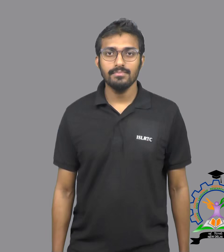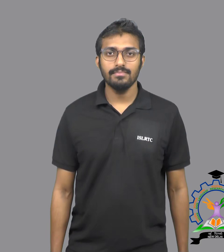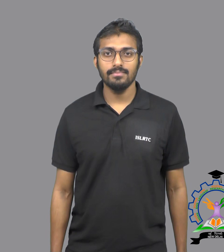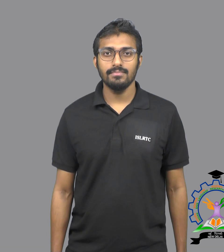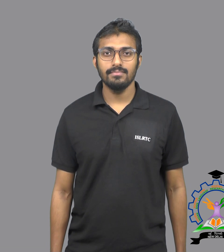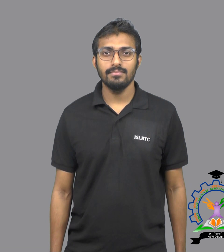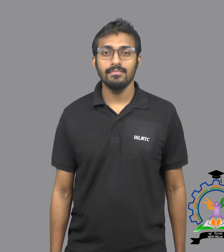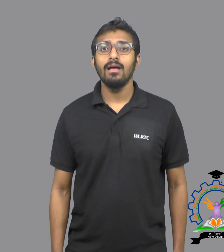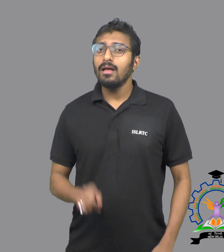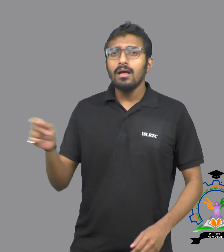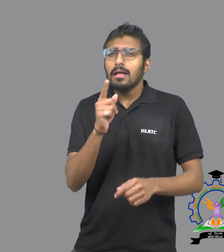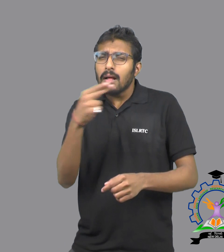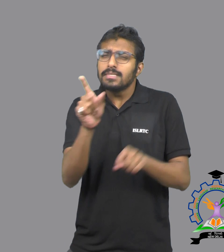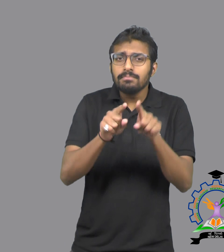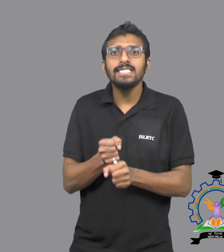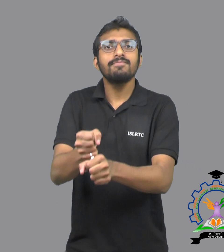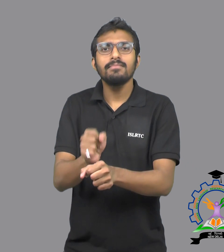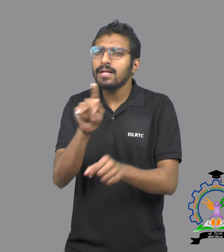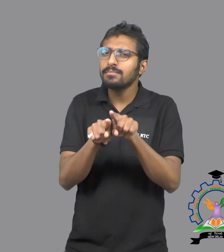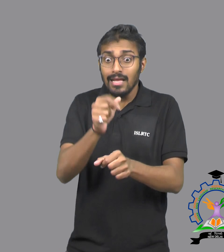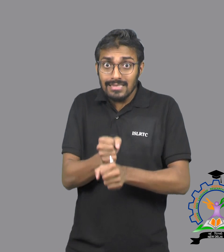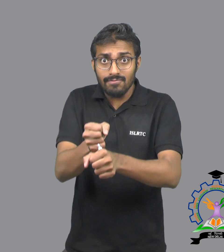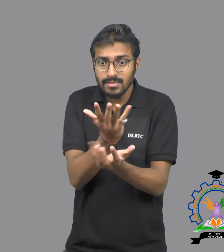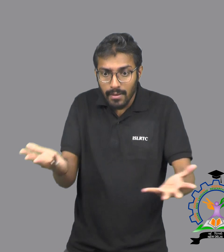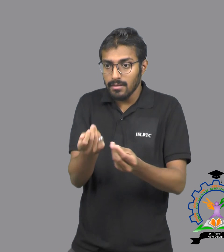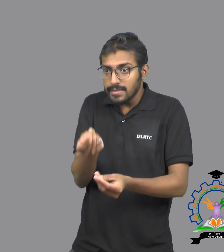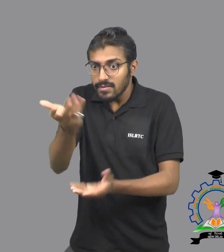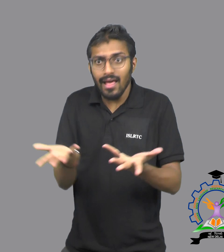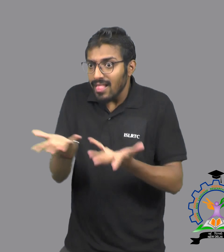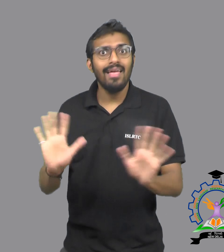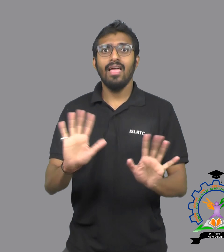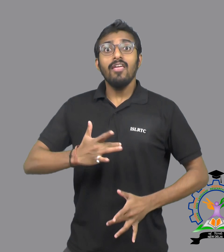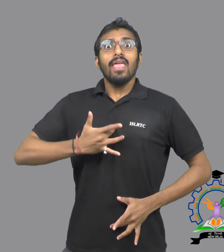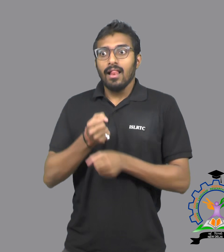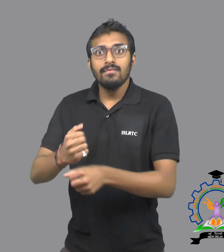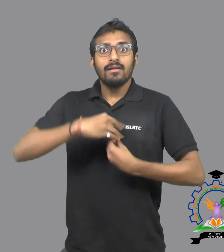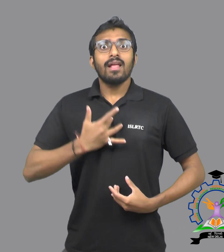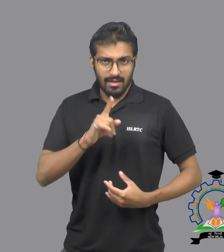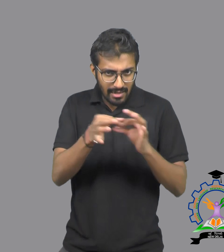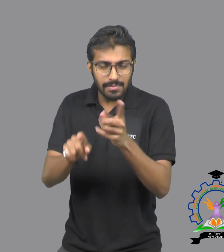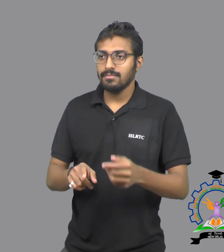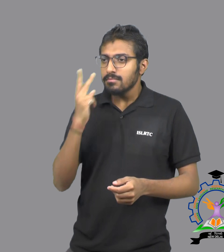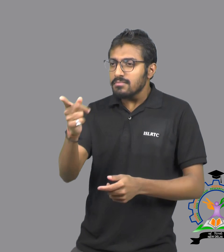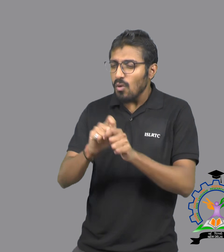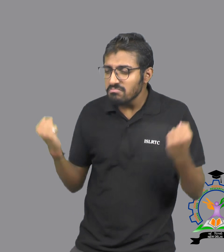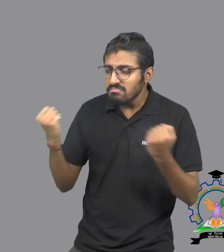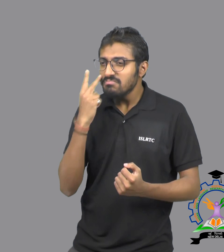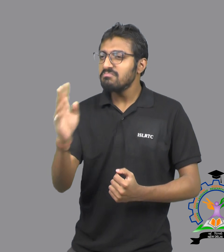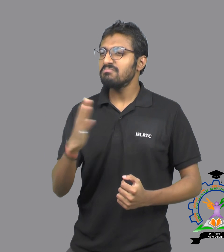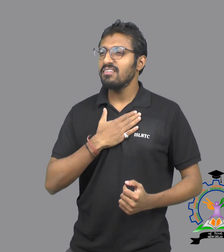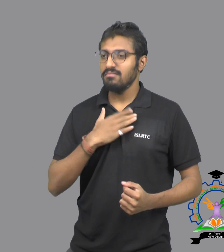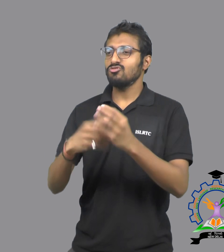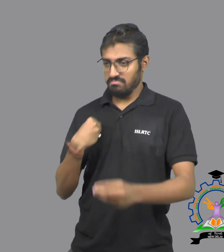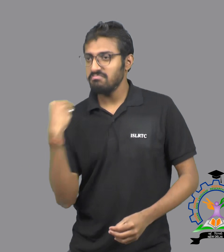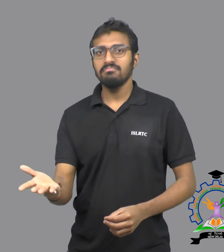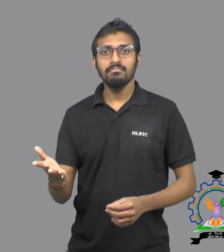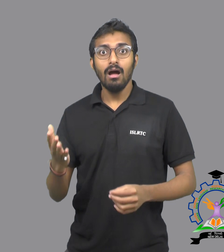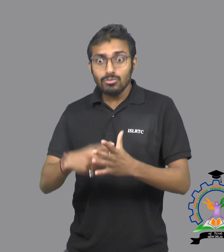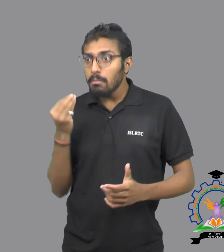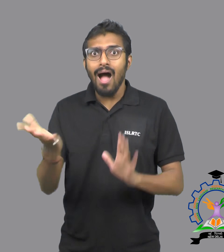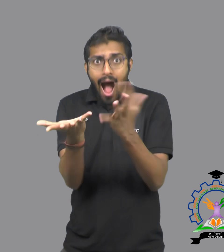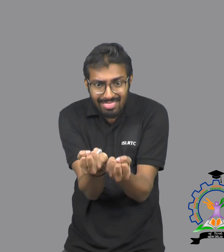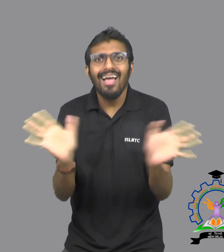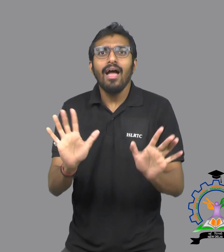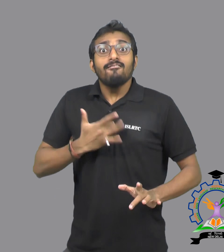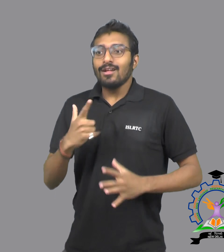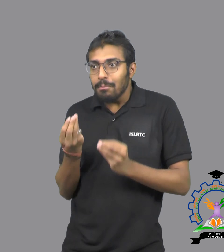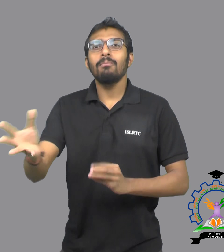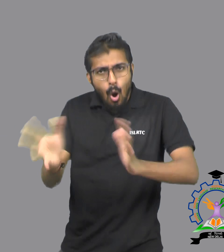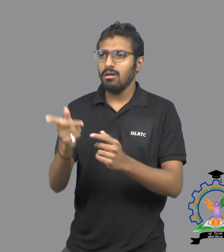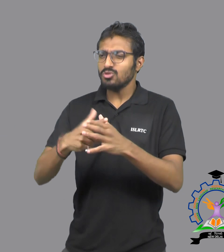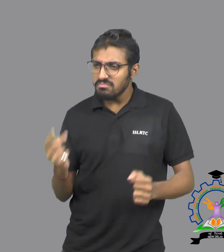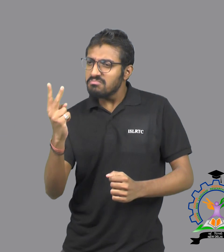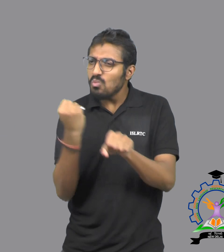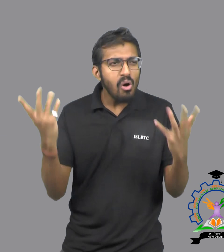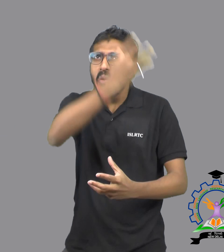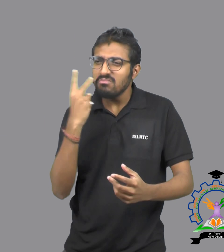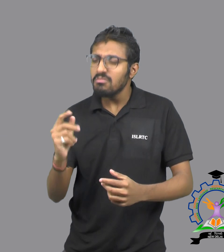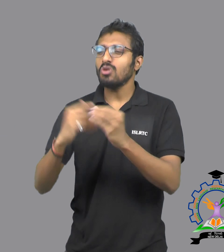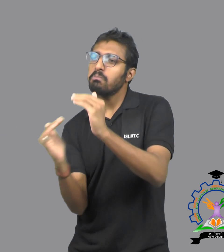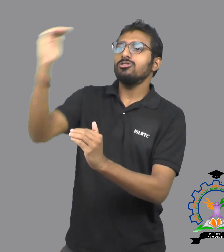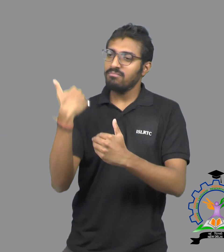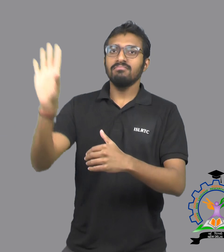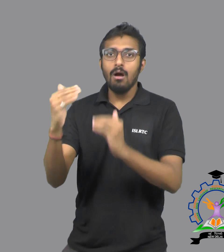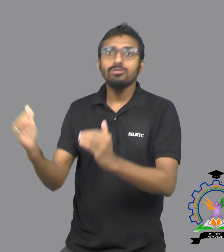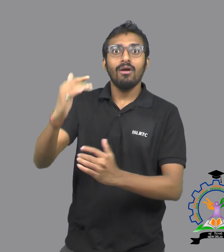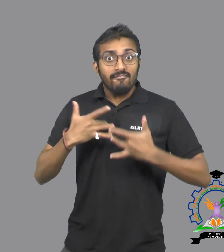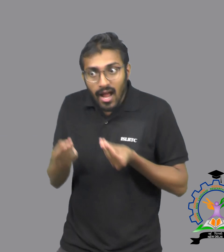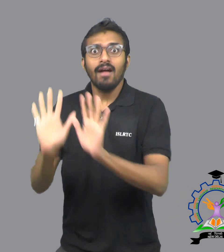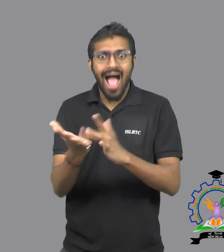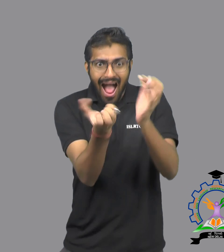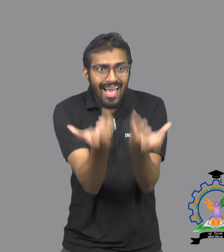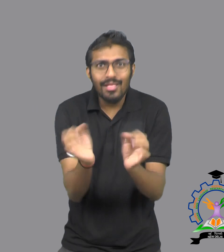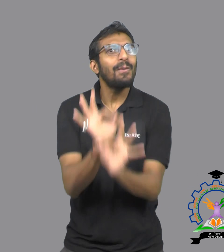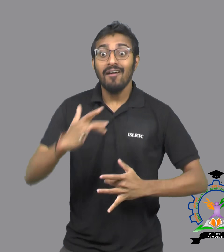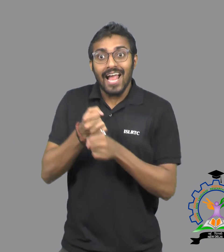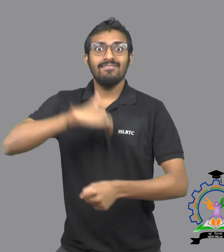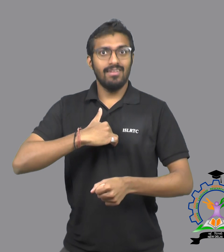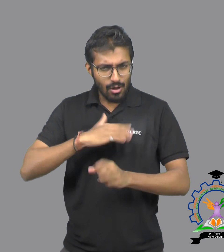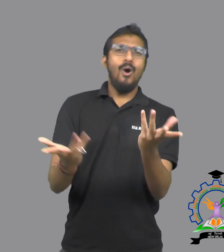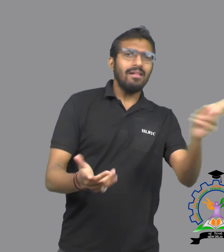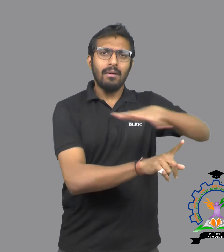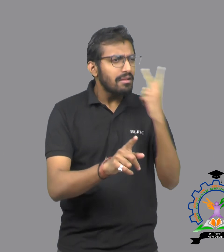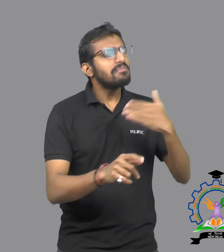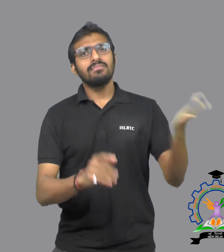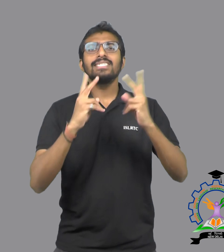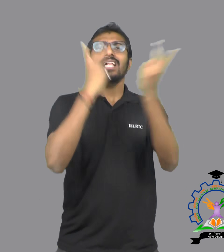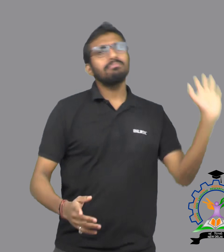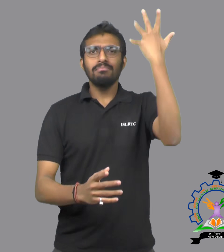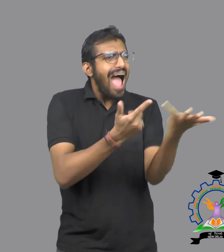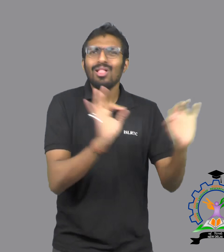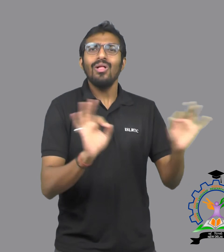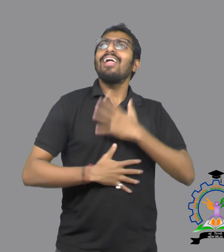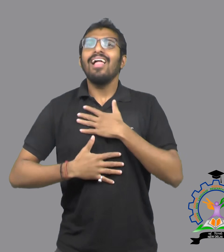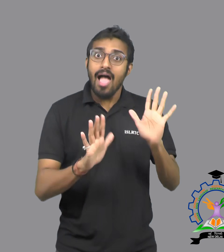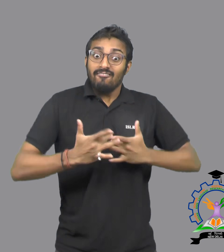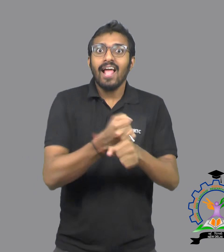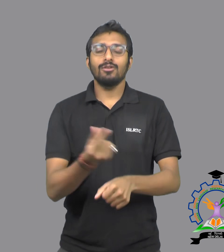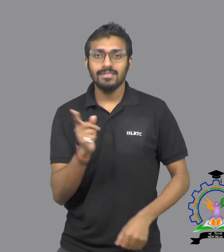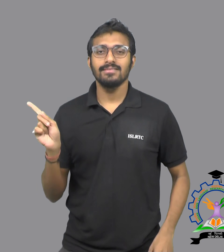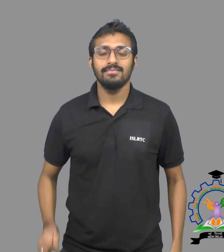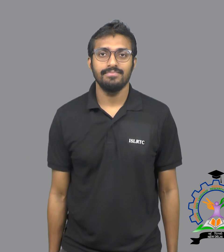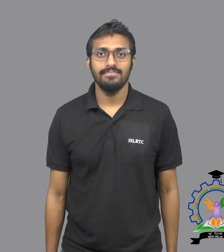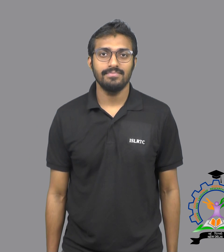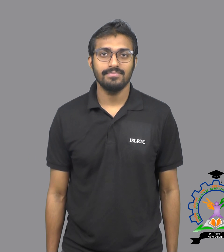Bestow